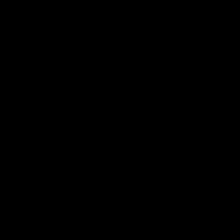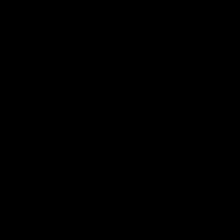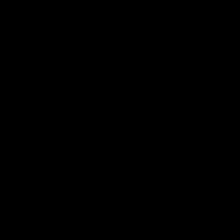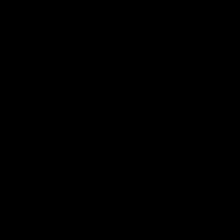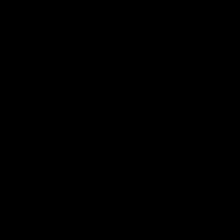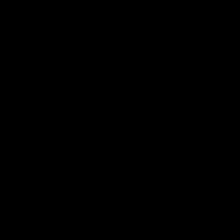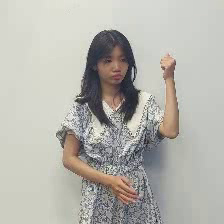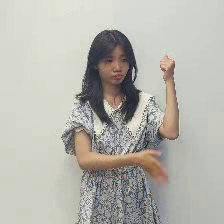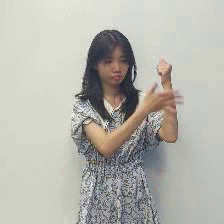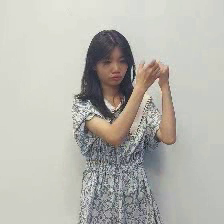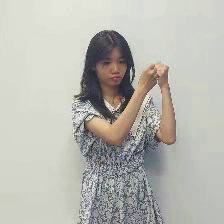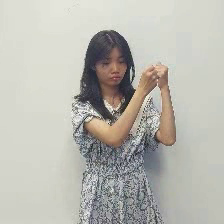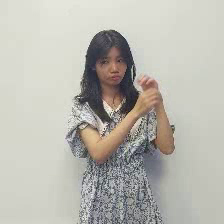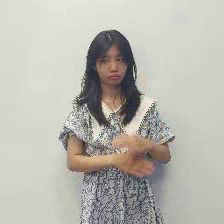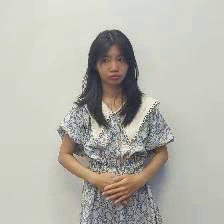Cứu